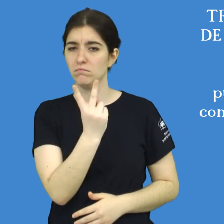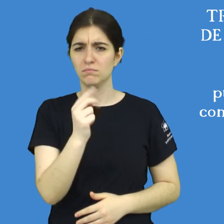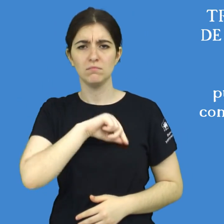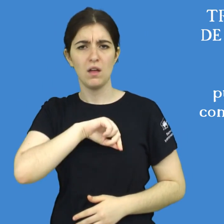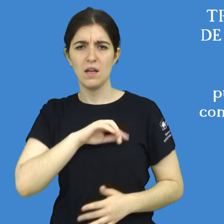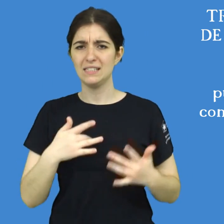sentir